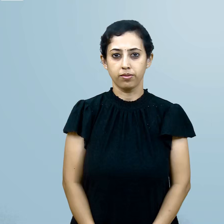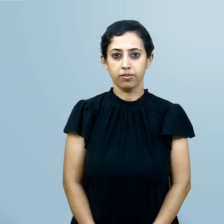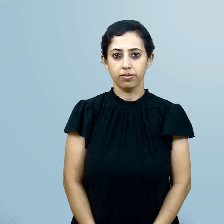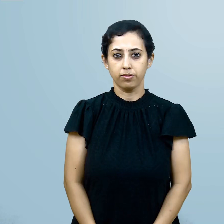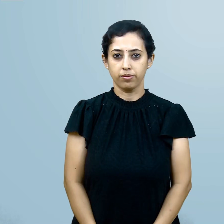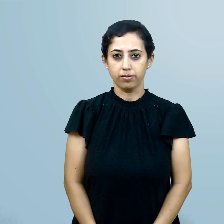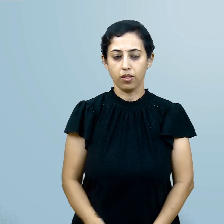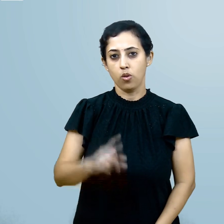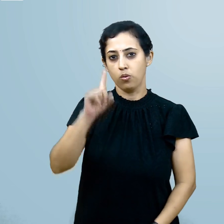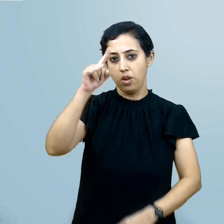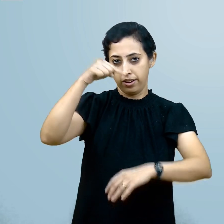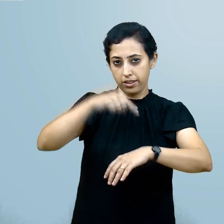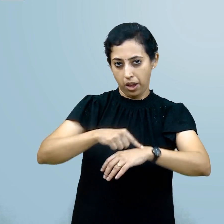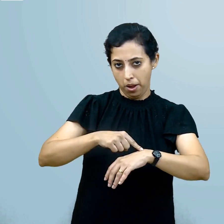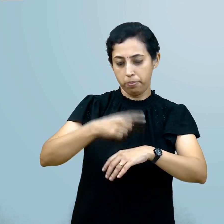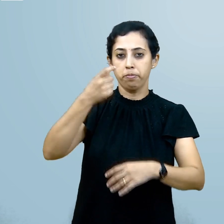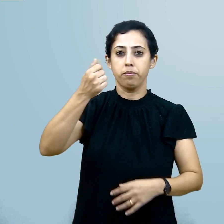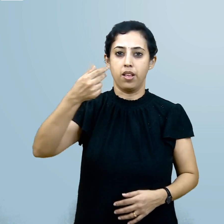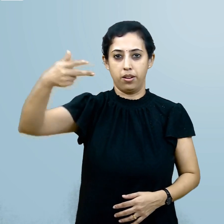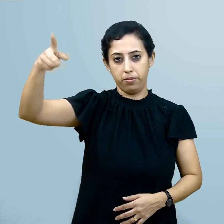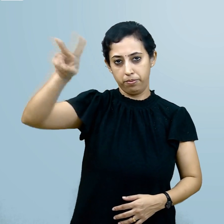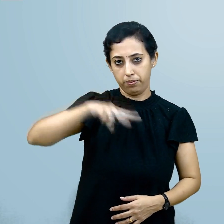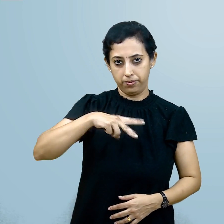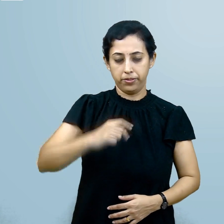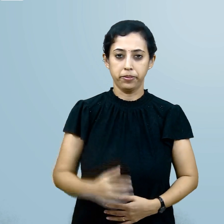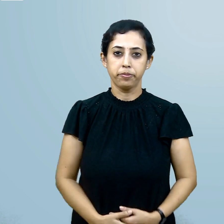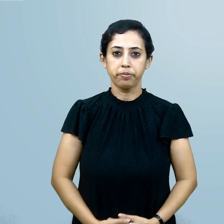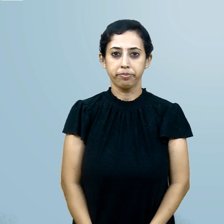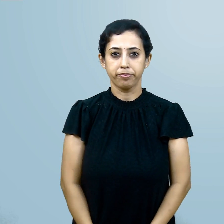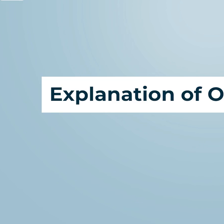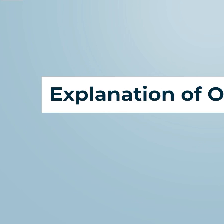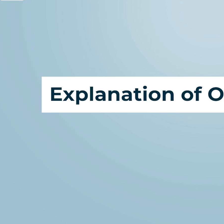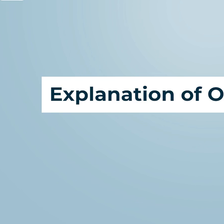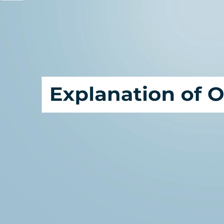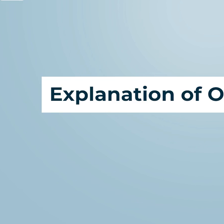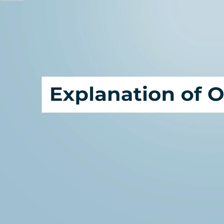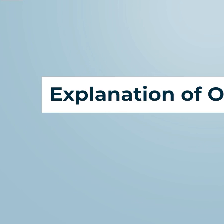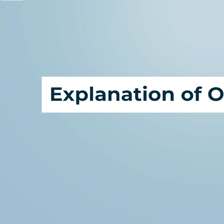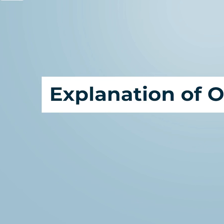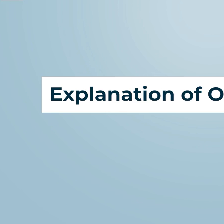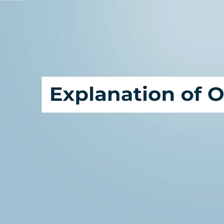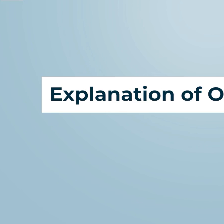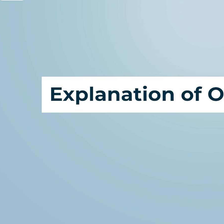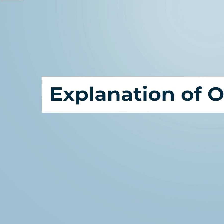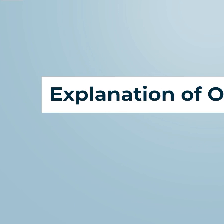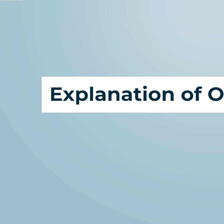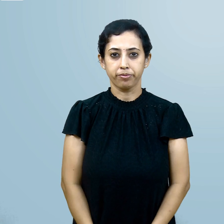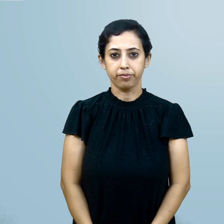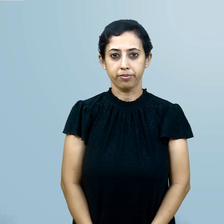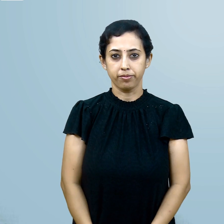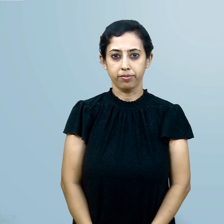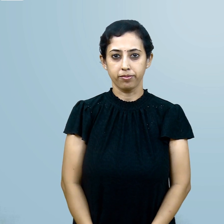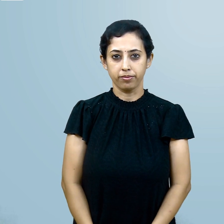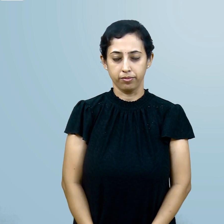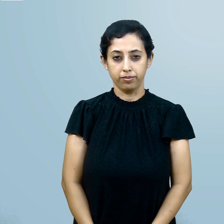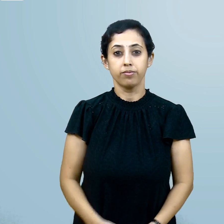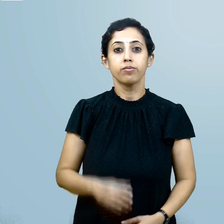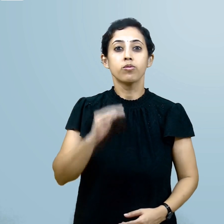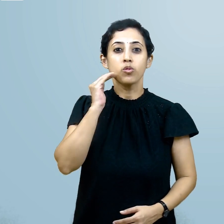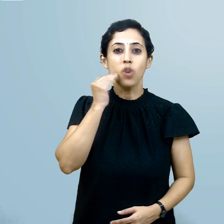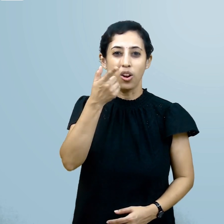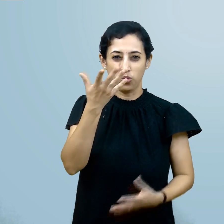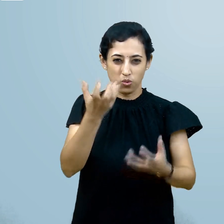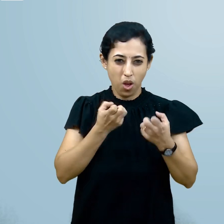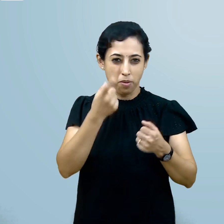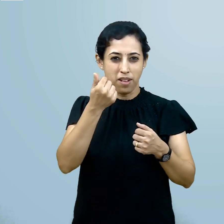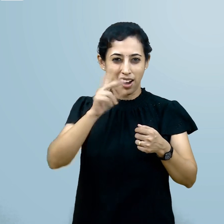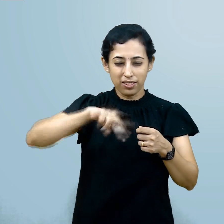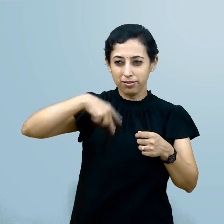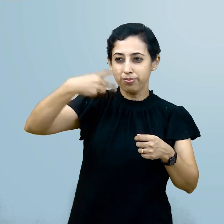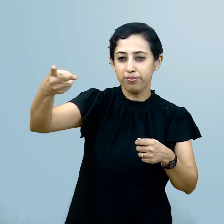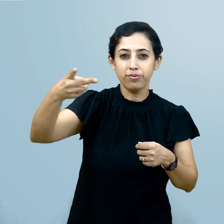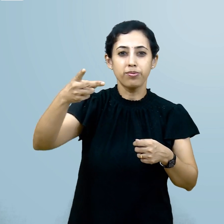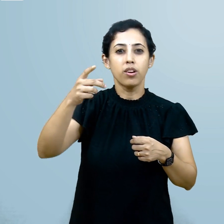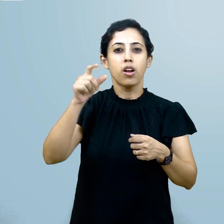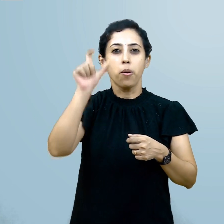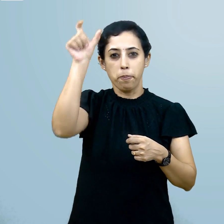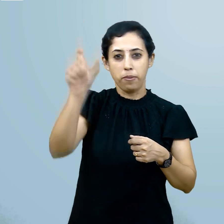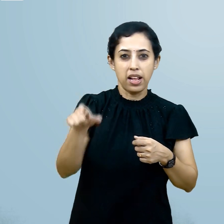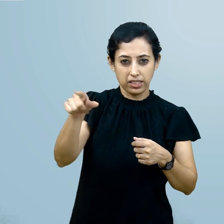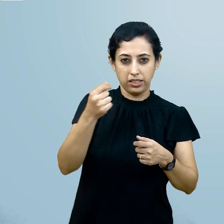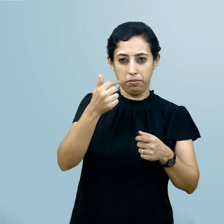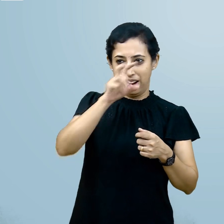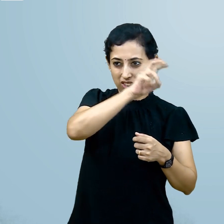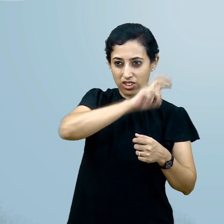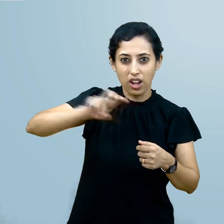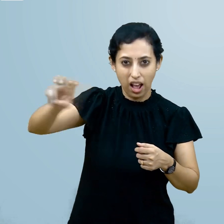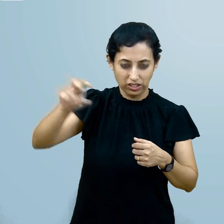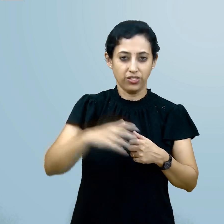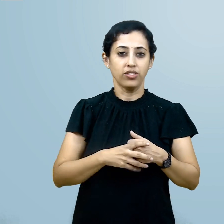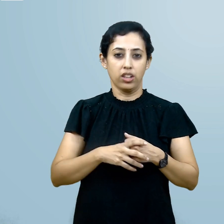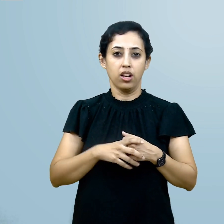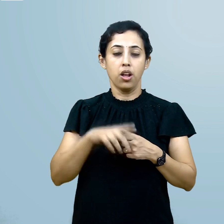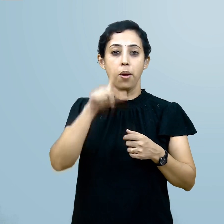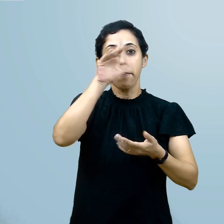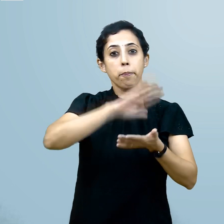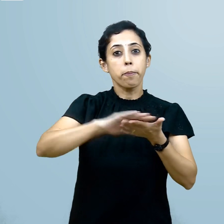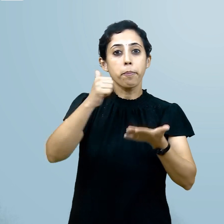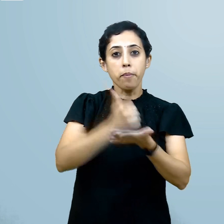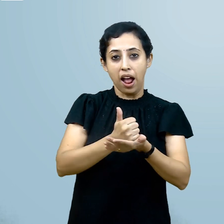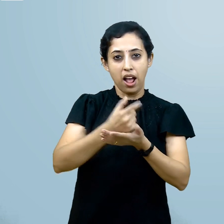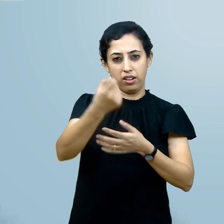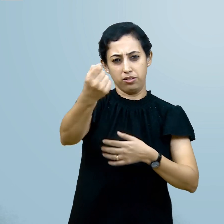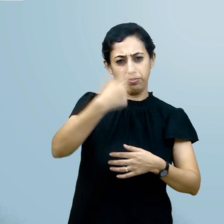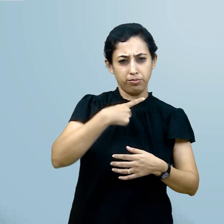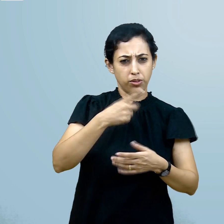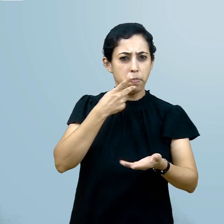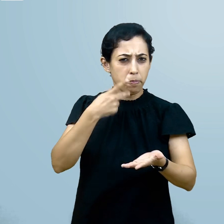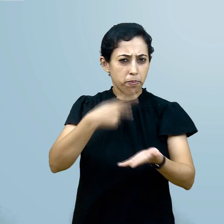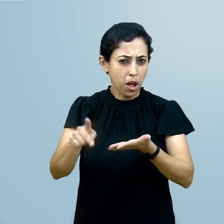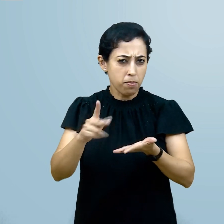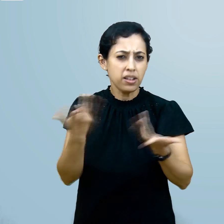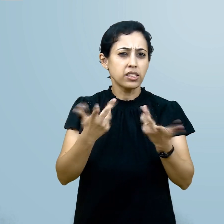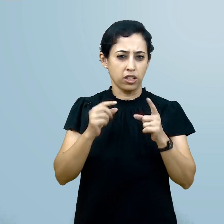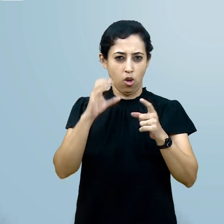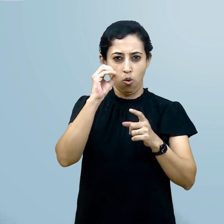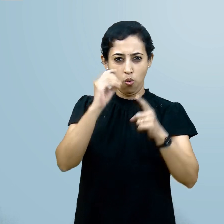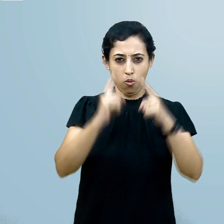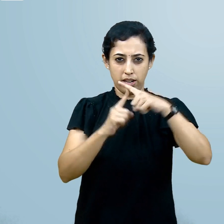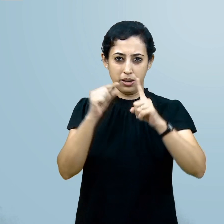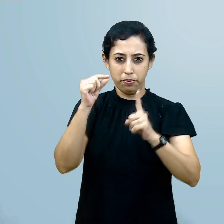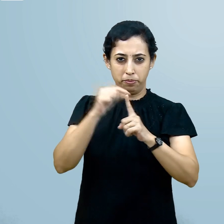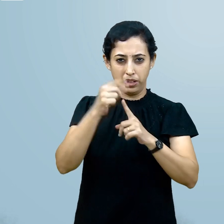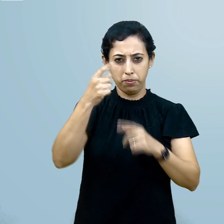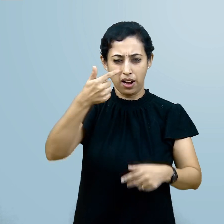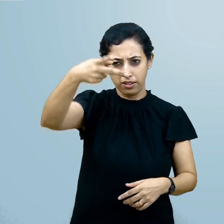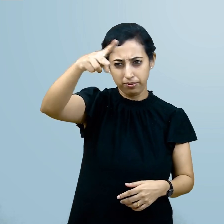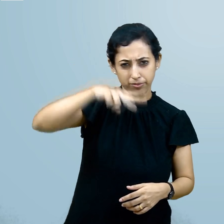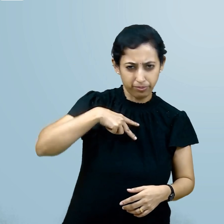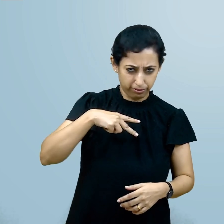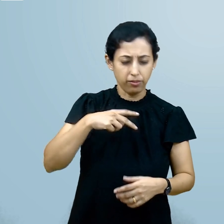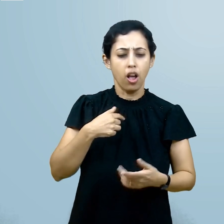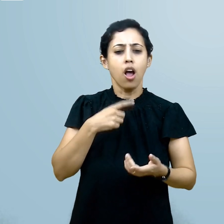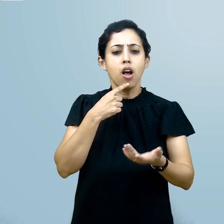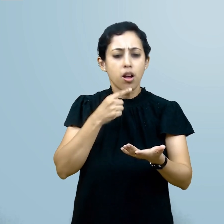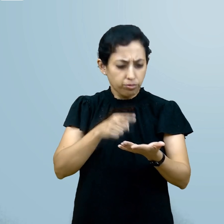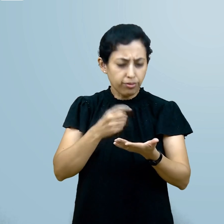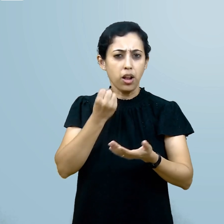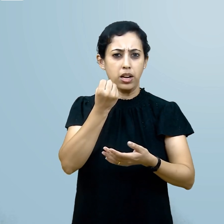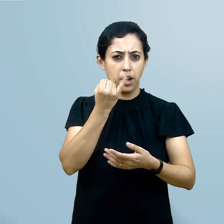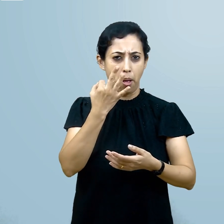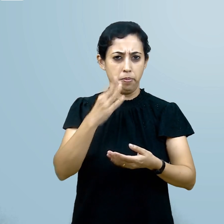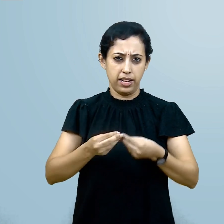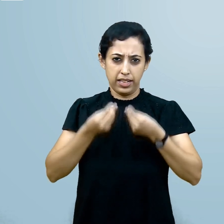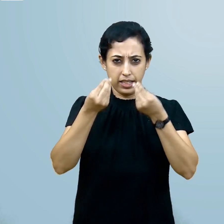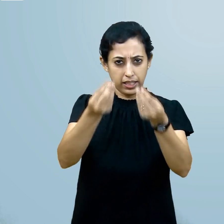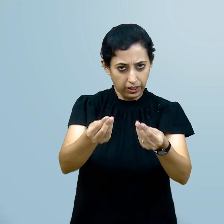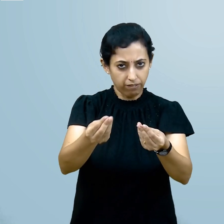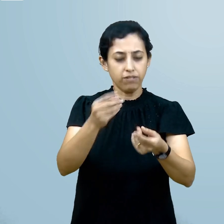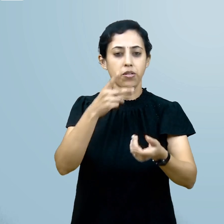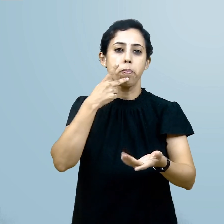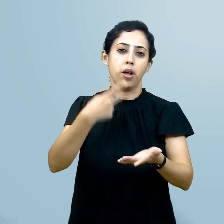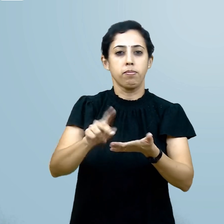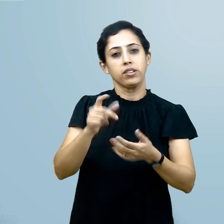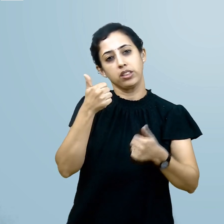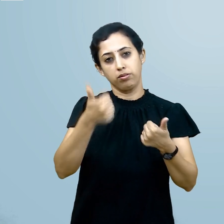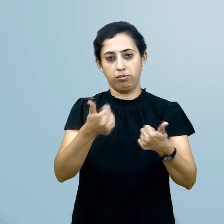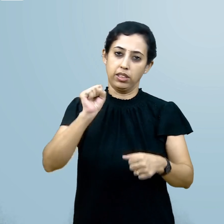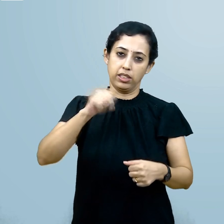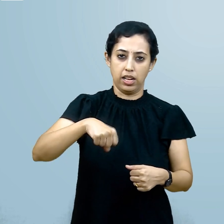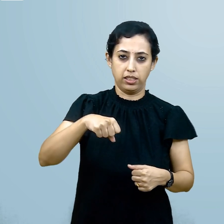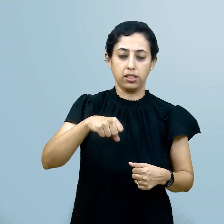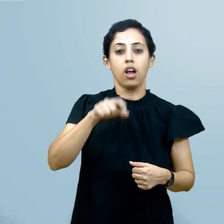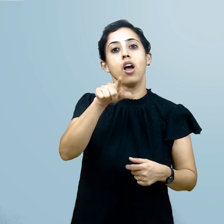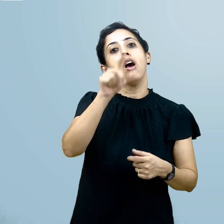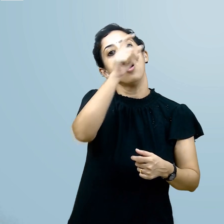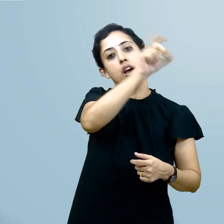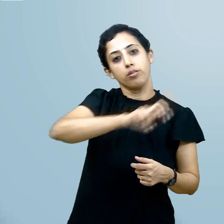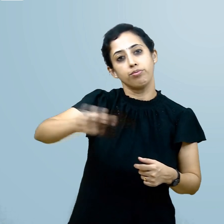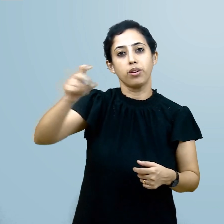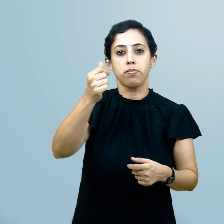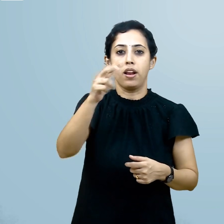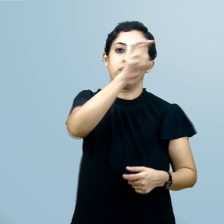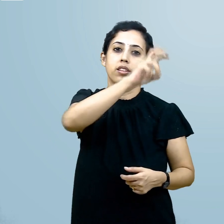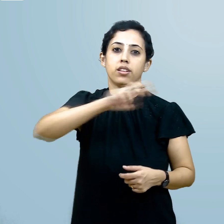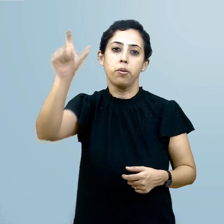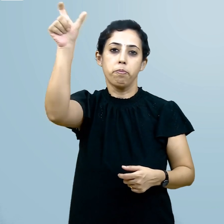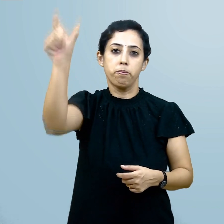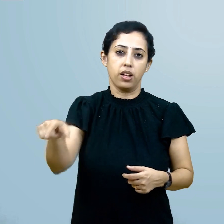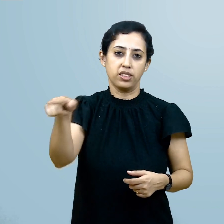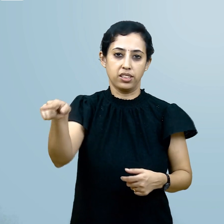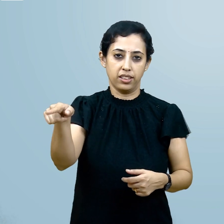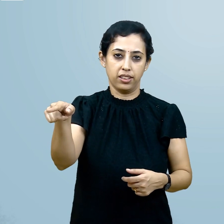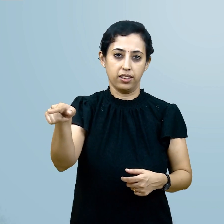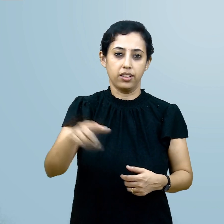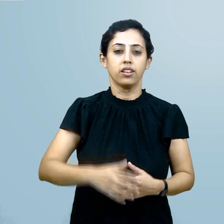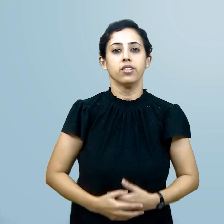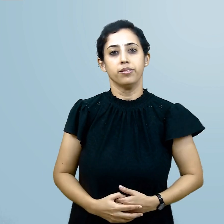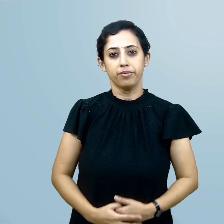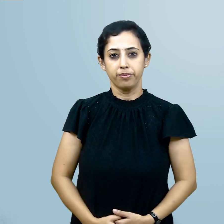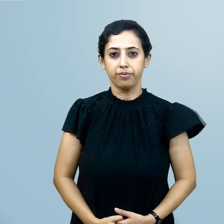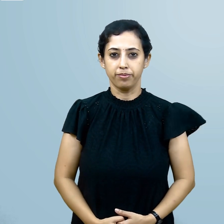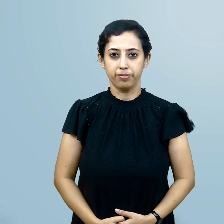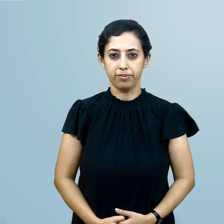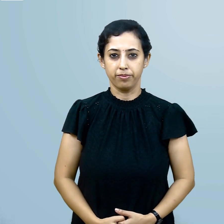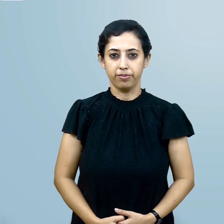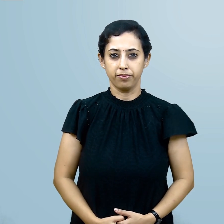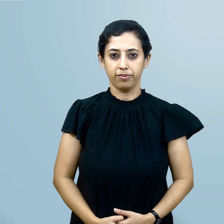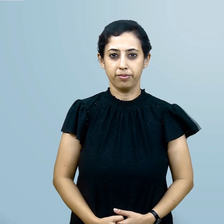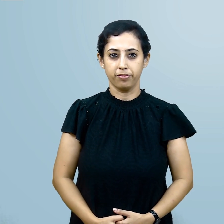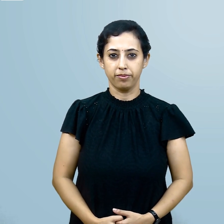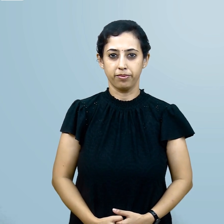One time Payment